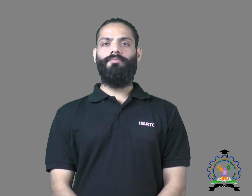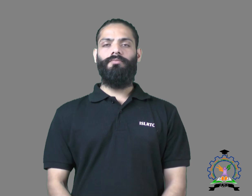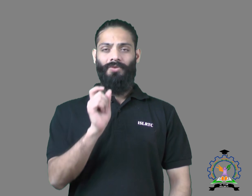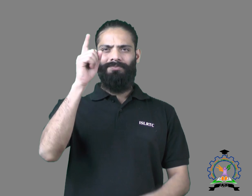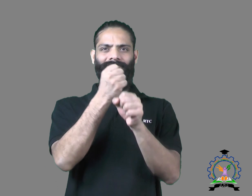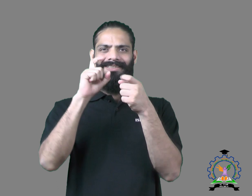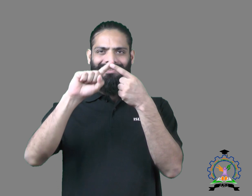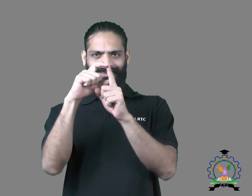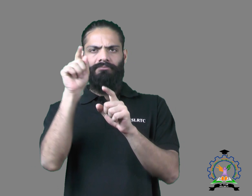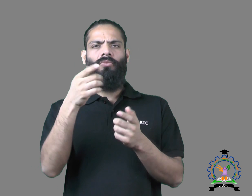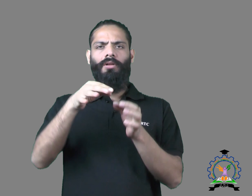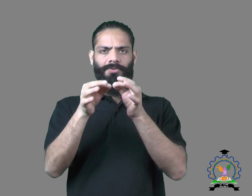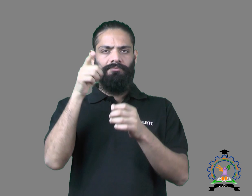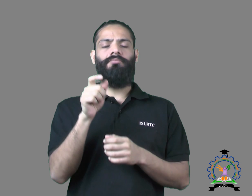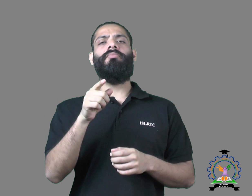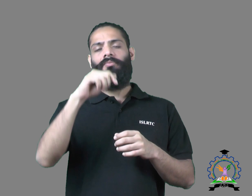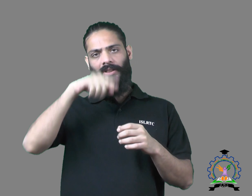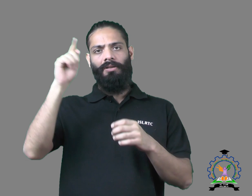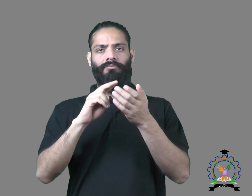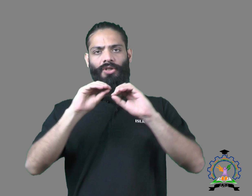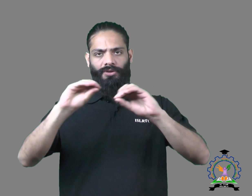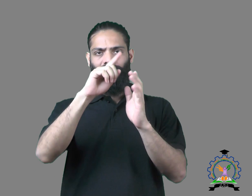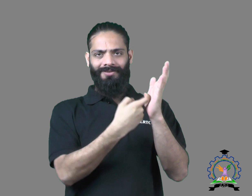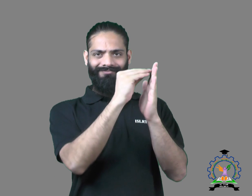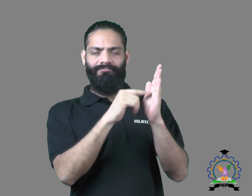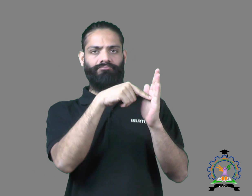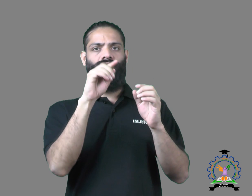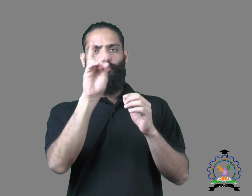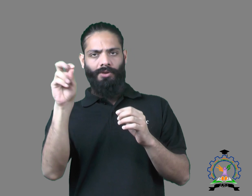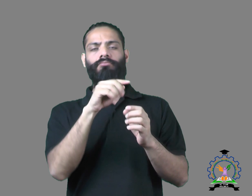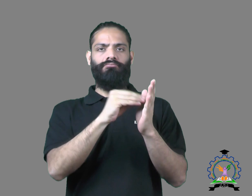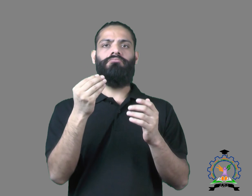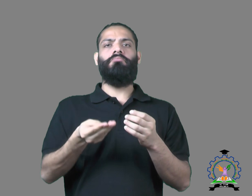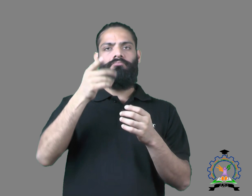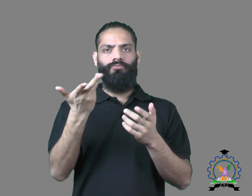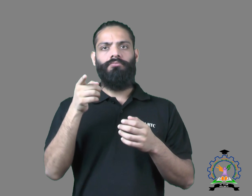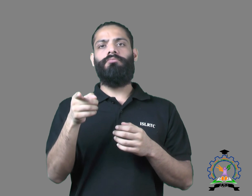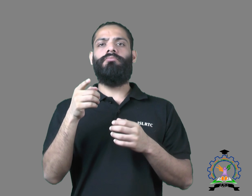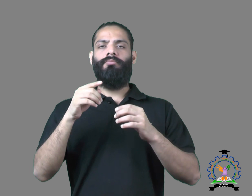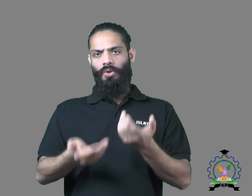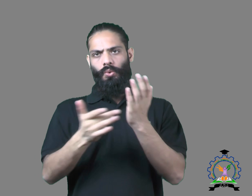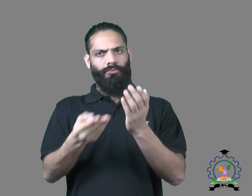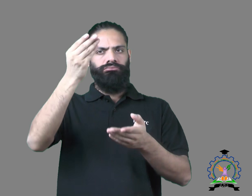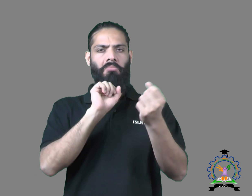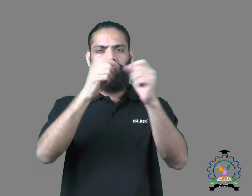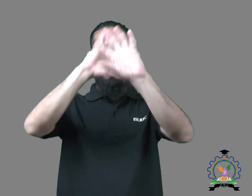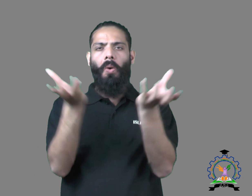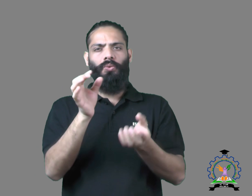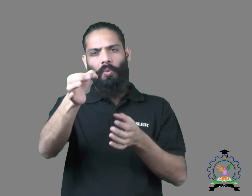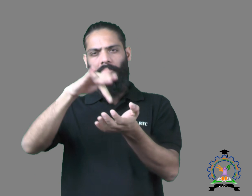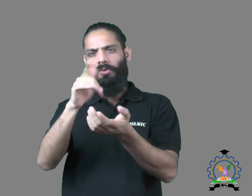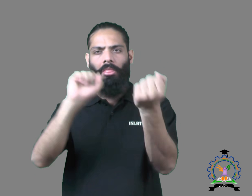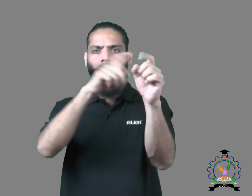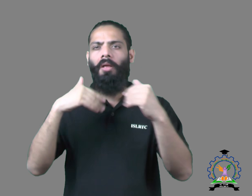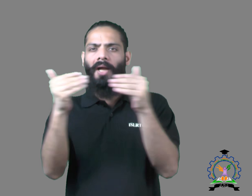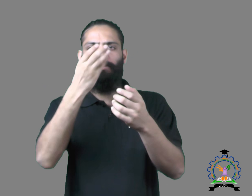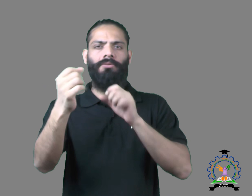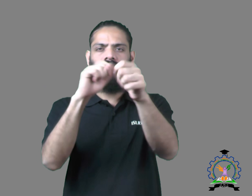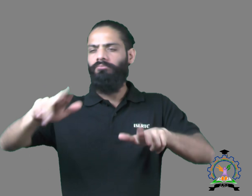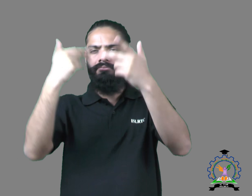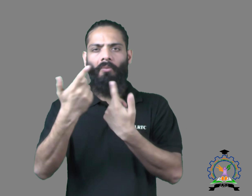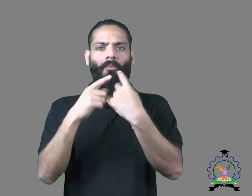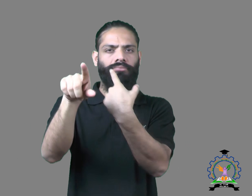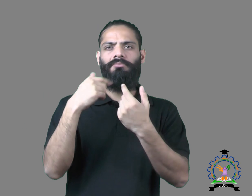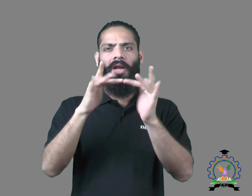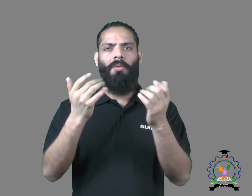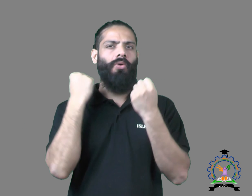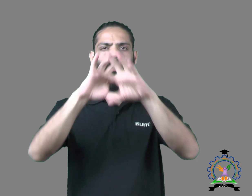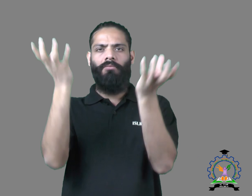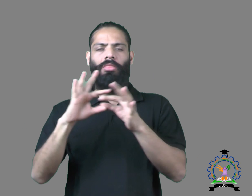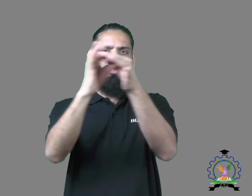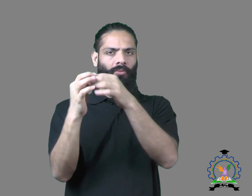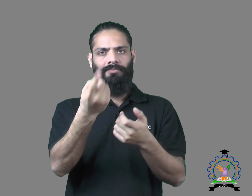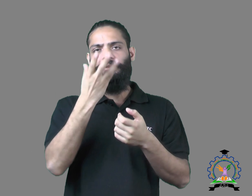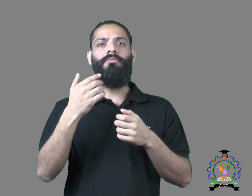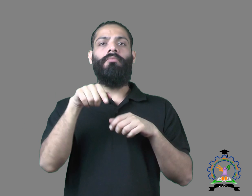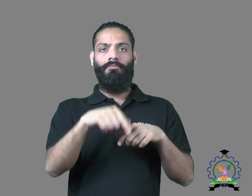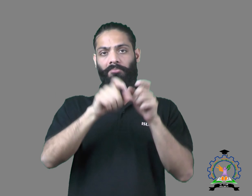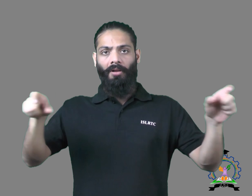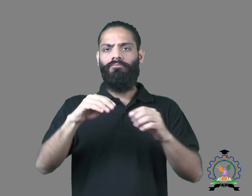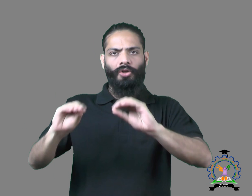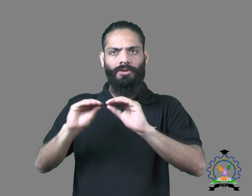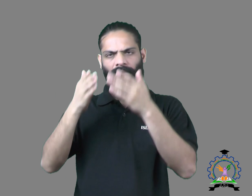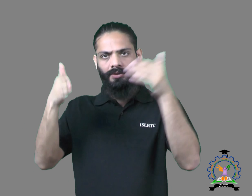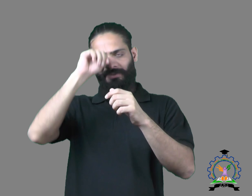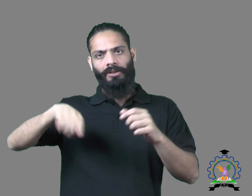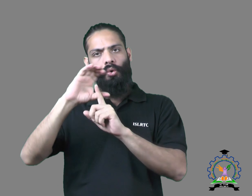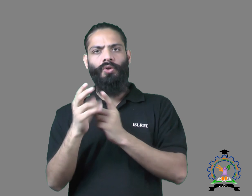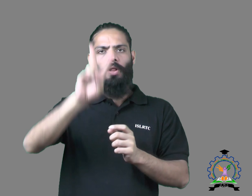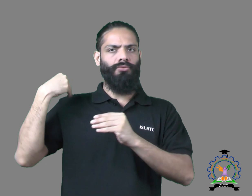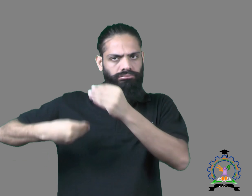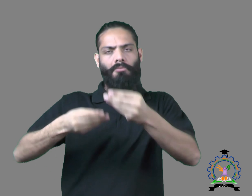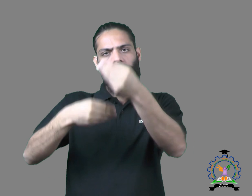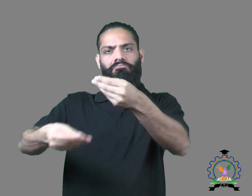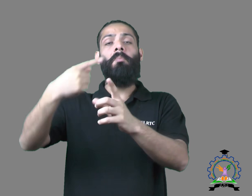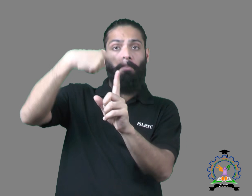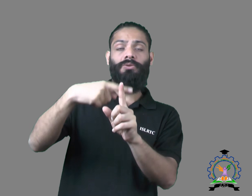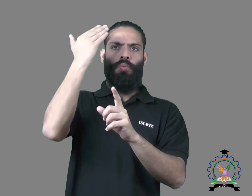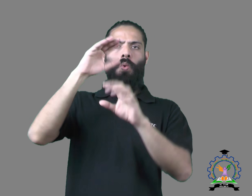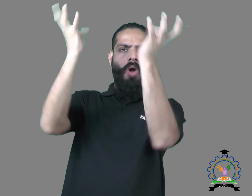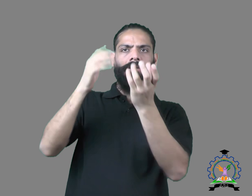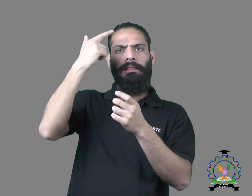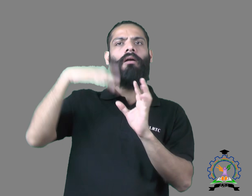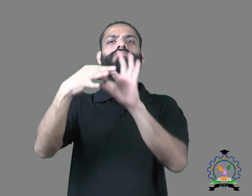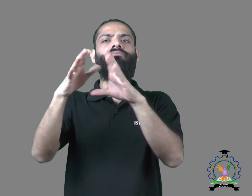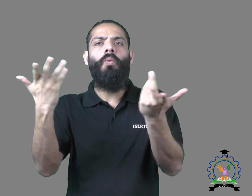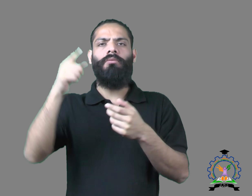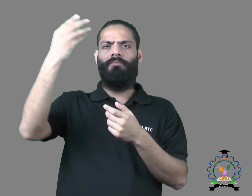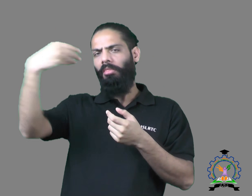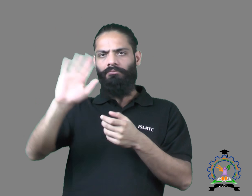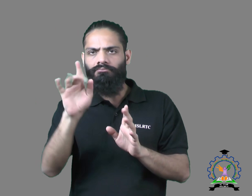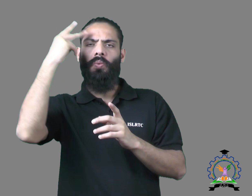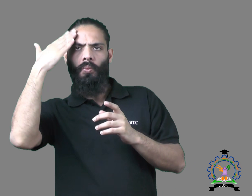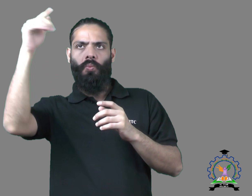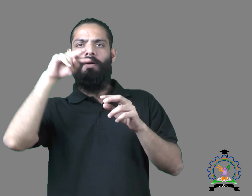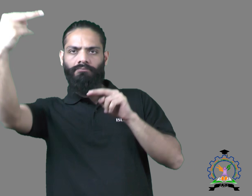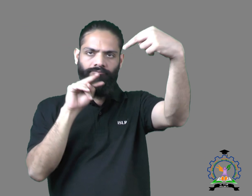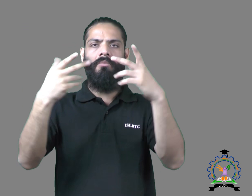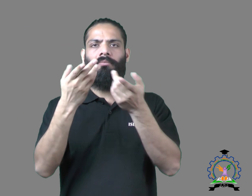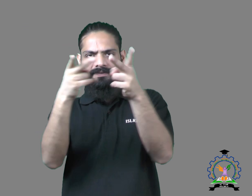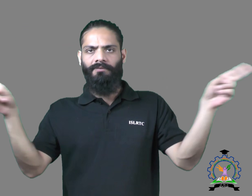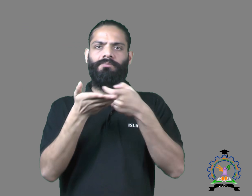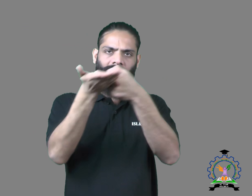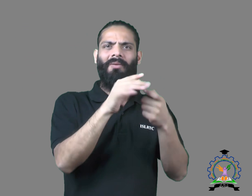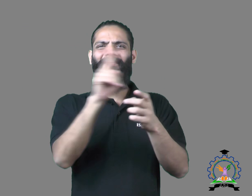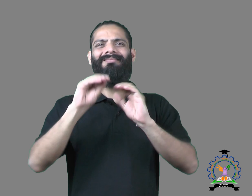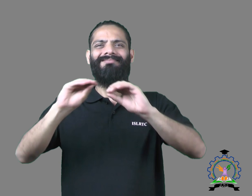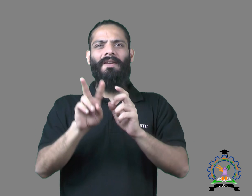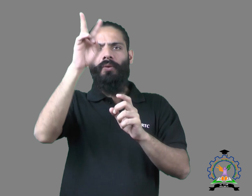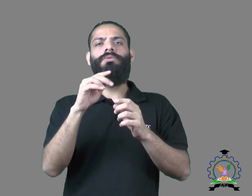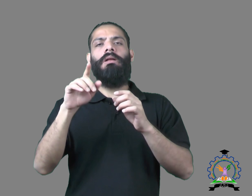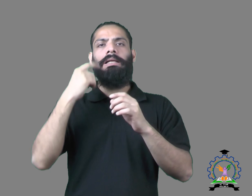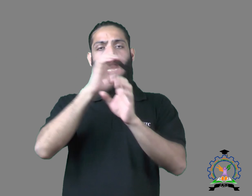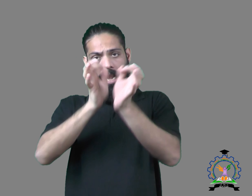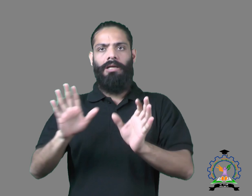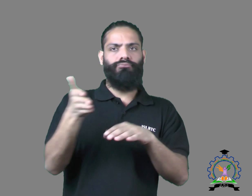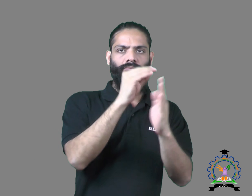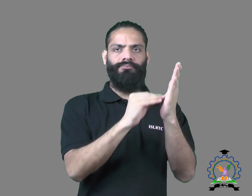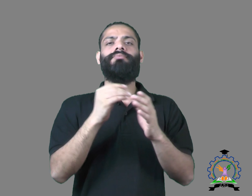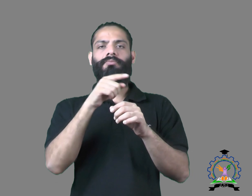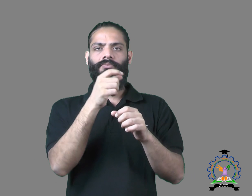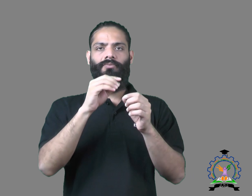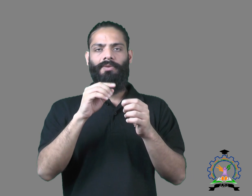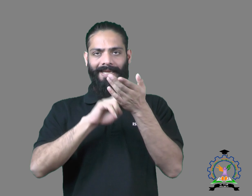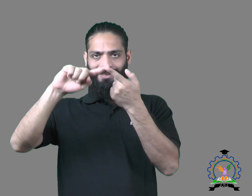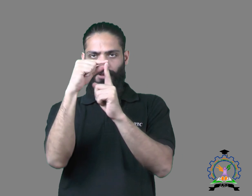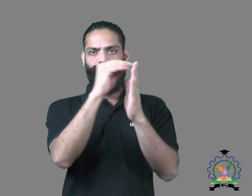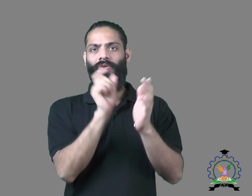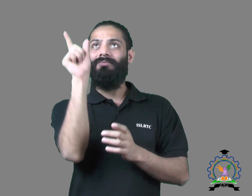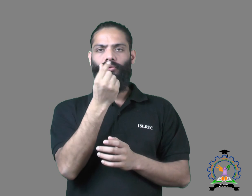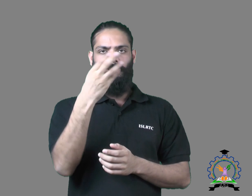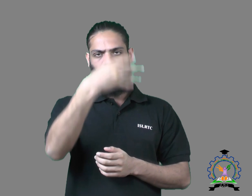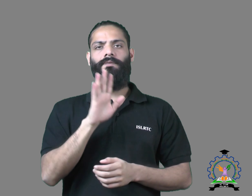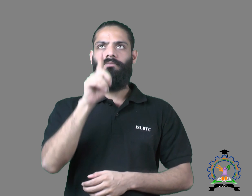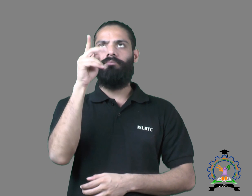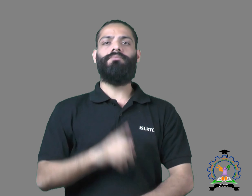Global Citizenship Education (GCED)